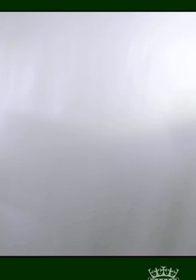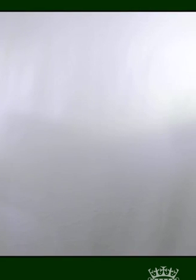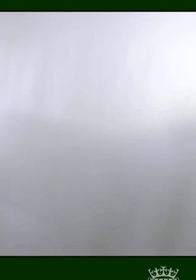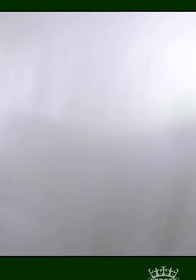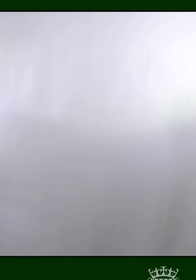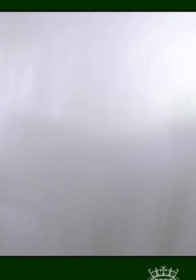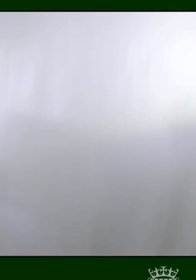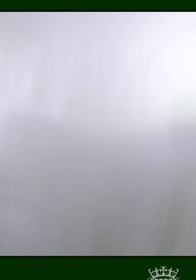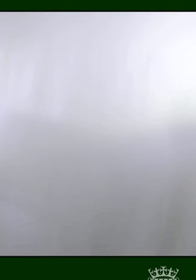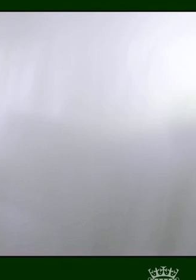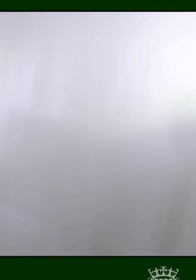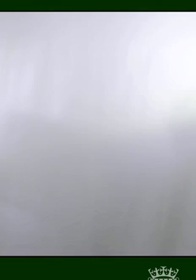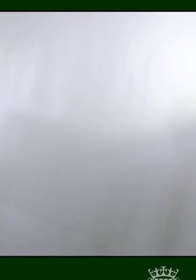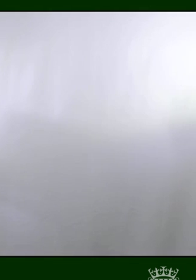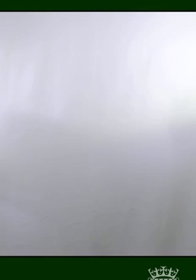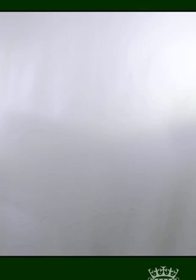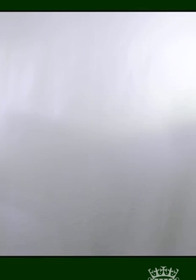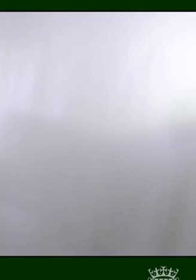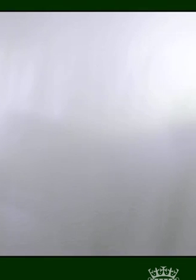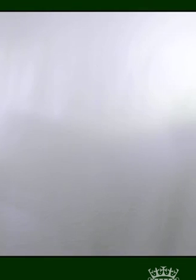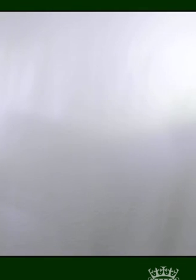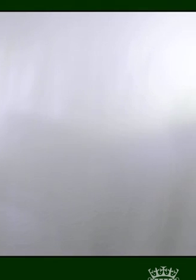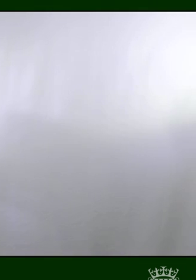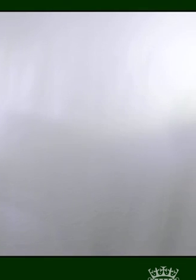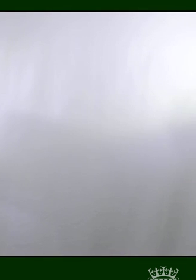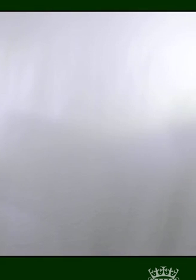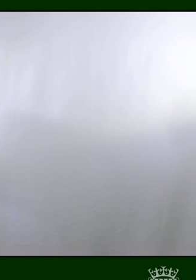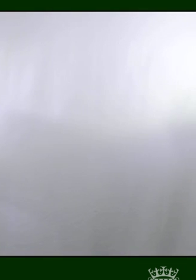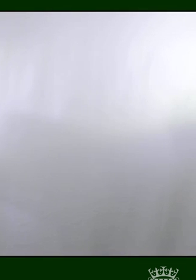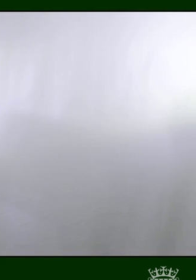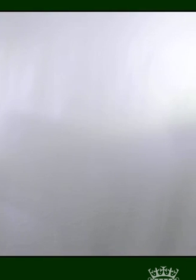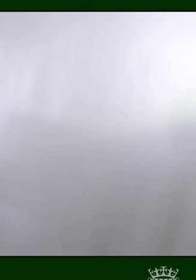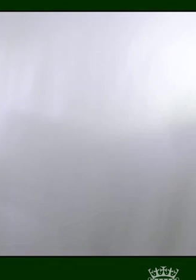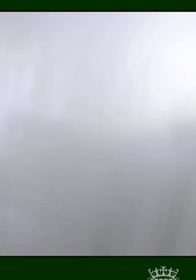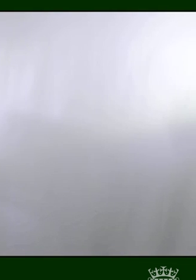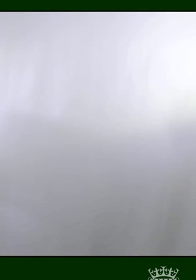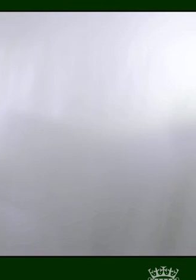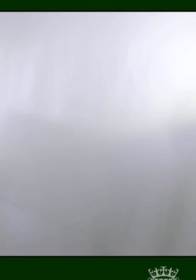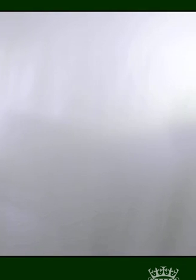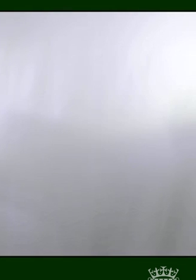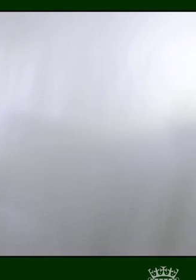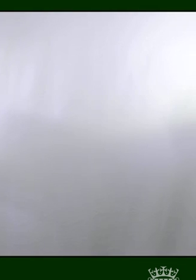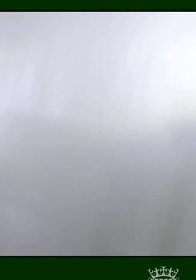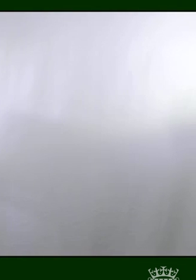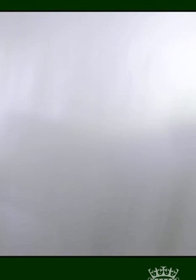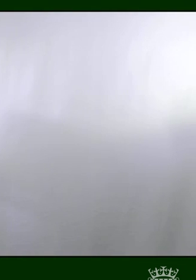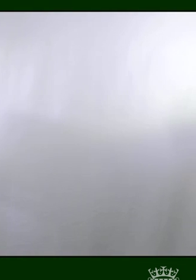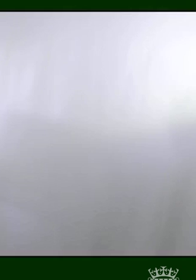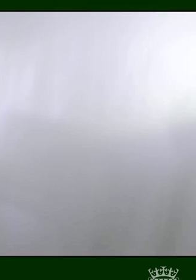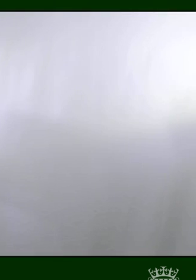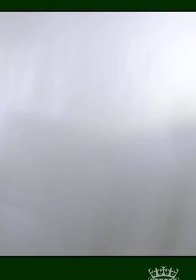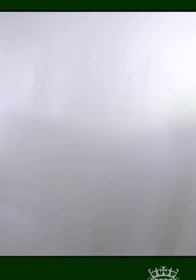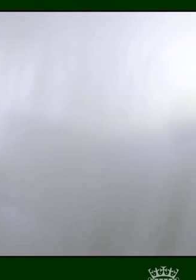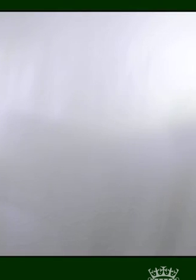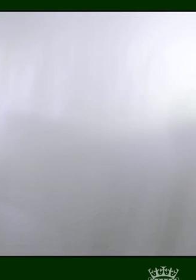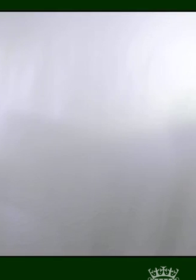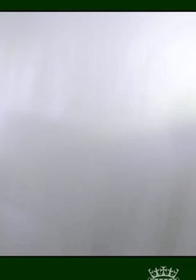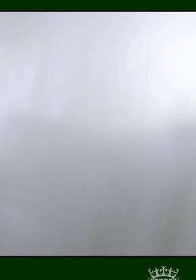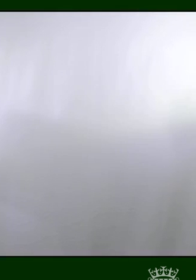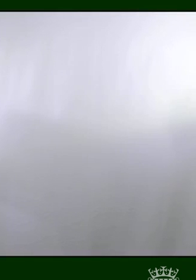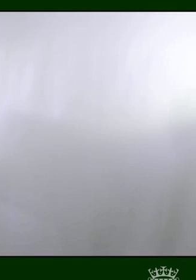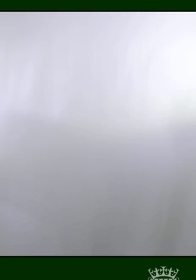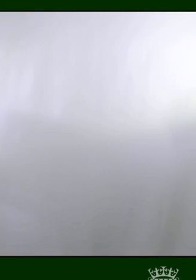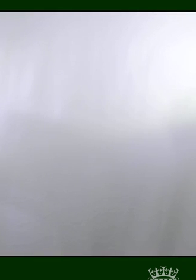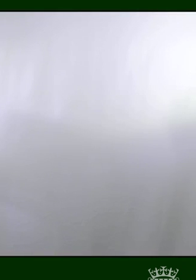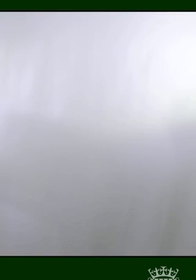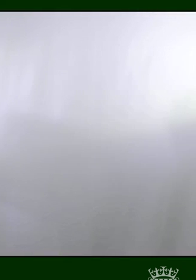We have worked across party lines to reach an agreement that will protect public health and the NHS in South Yorkshire, while also supporting those who need it most.